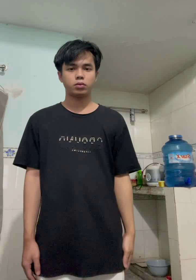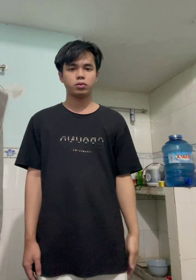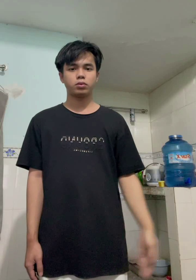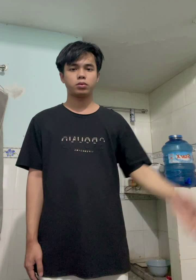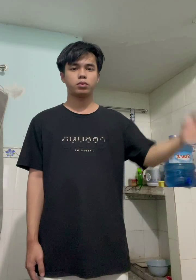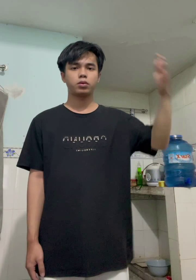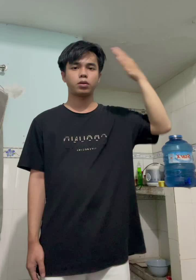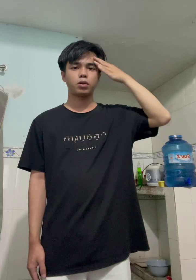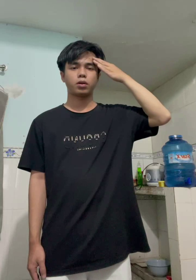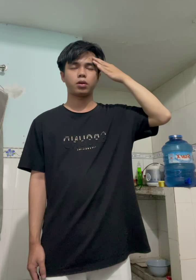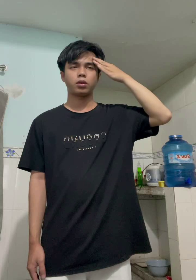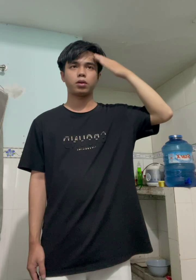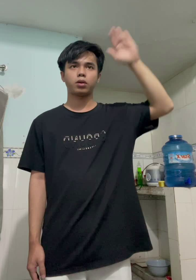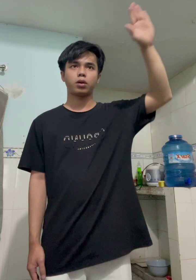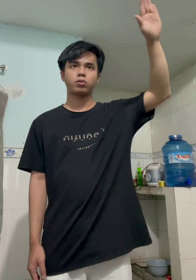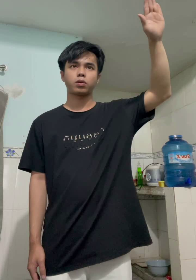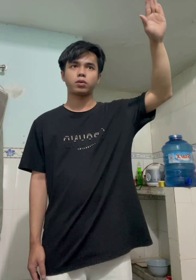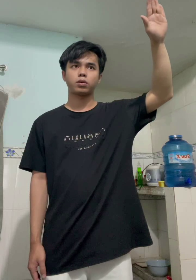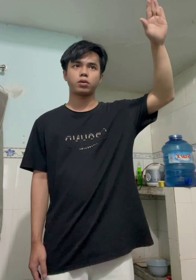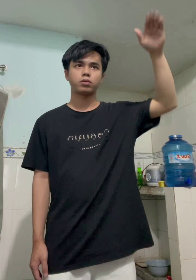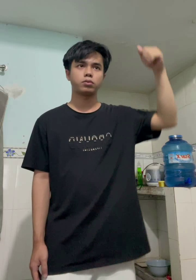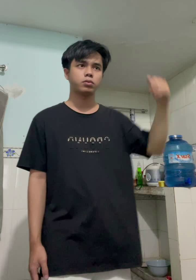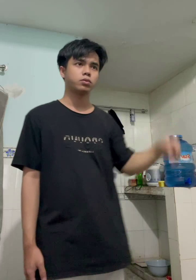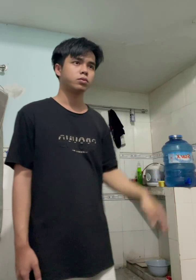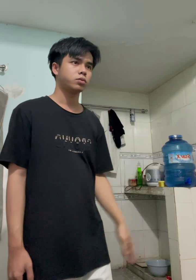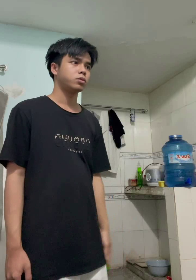khong biet